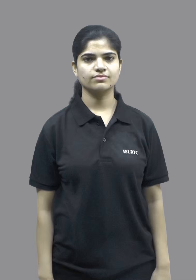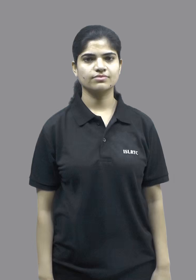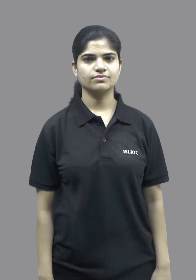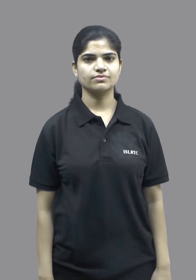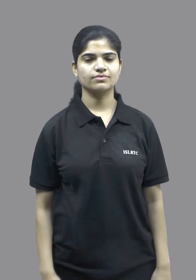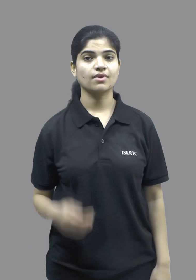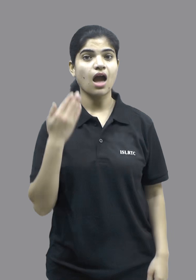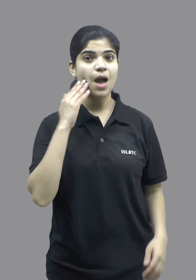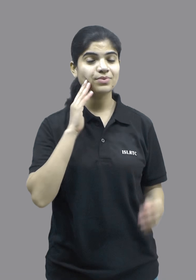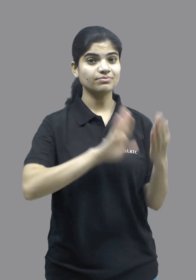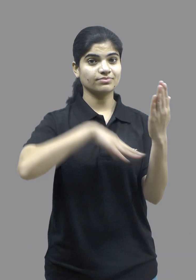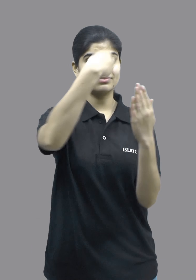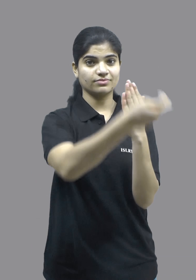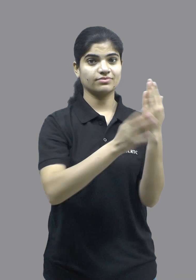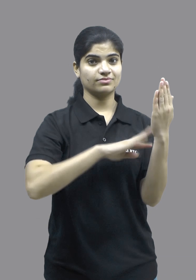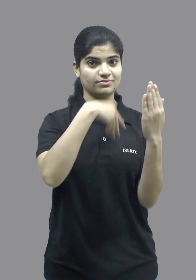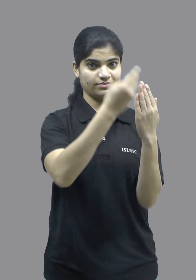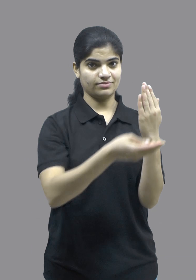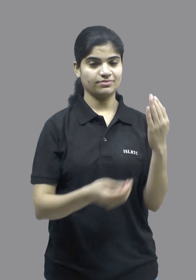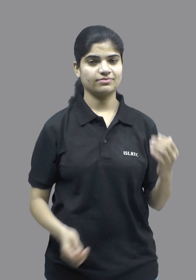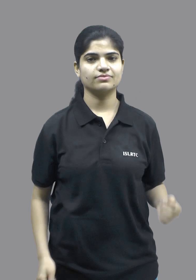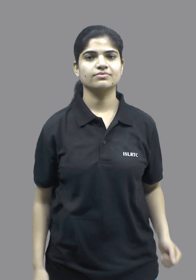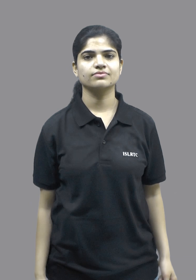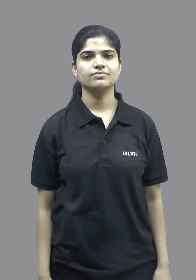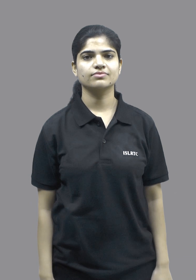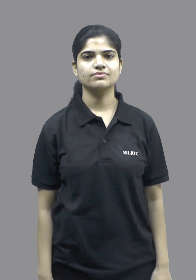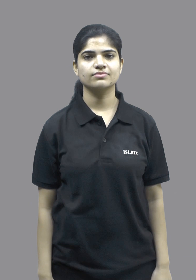Calendar